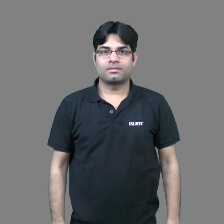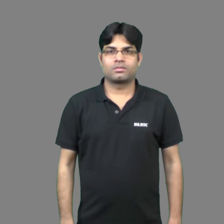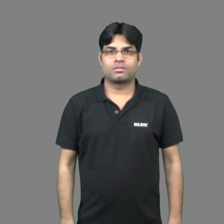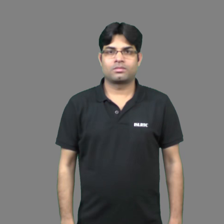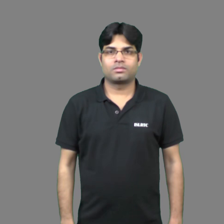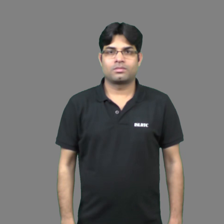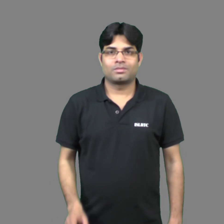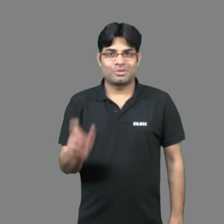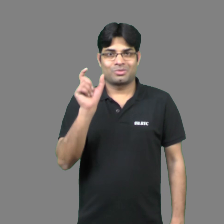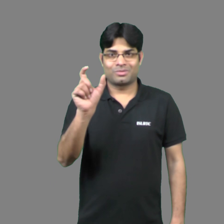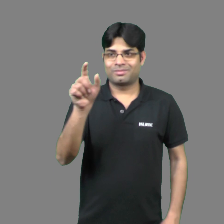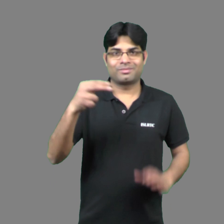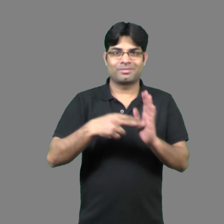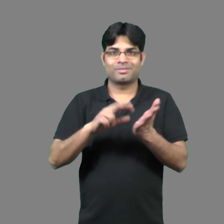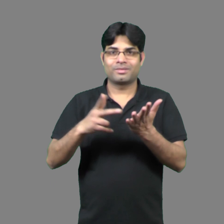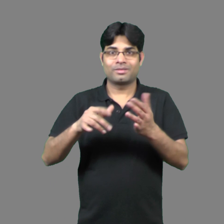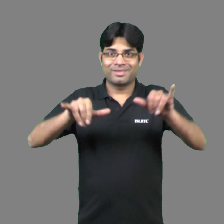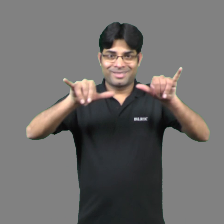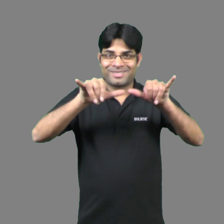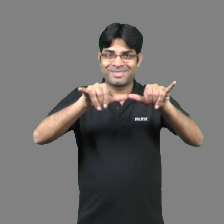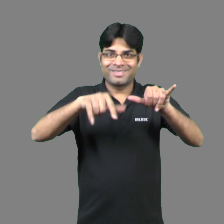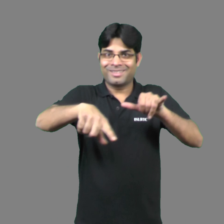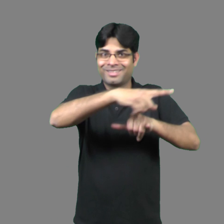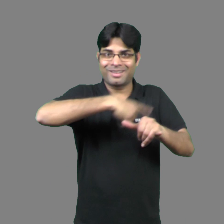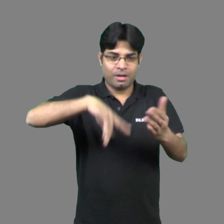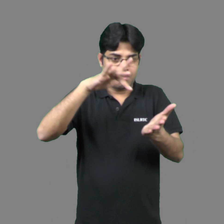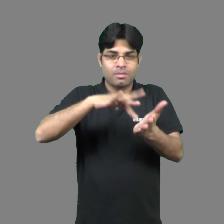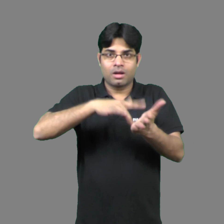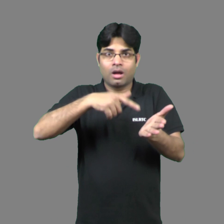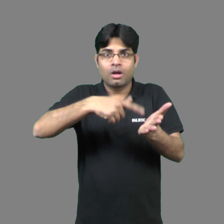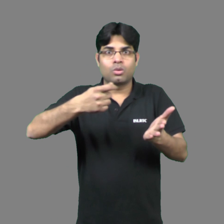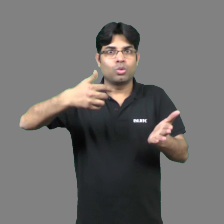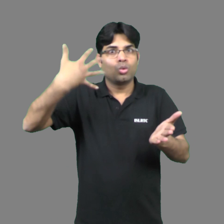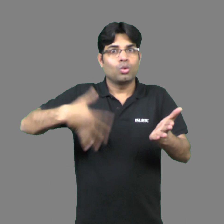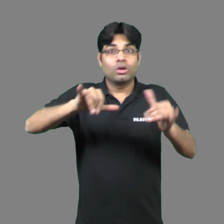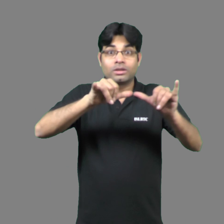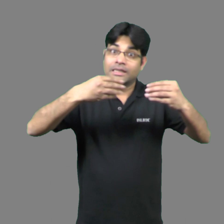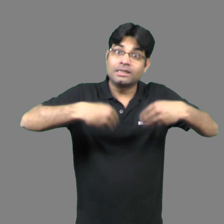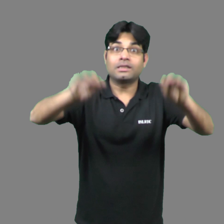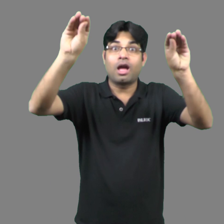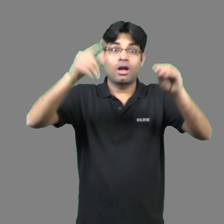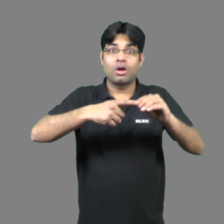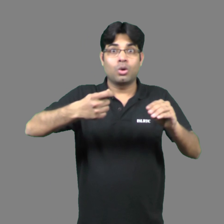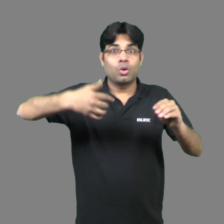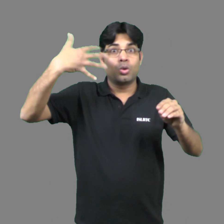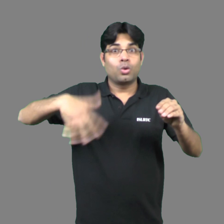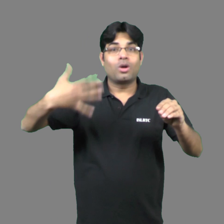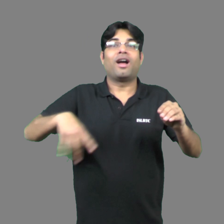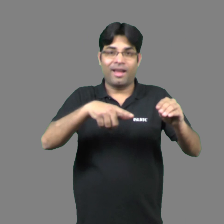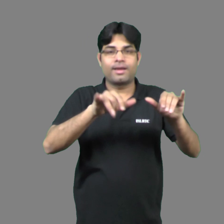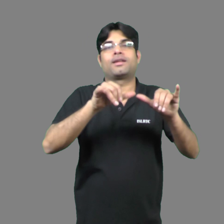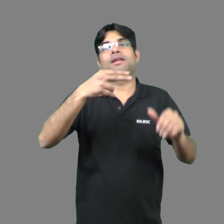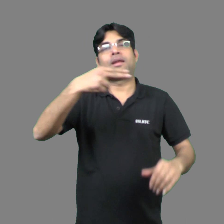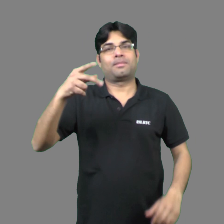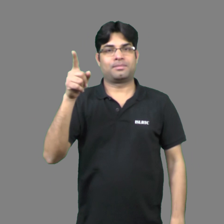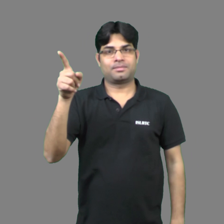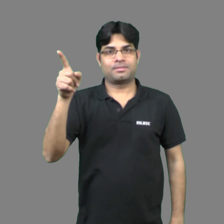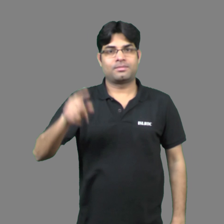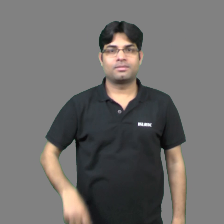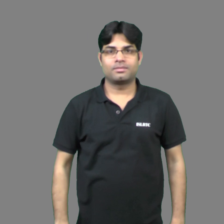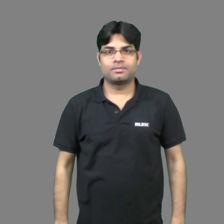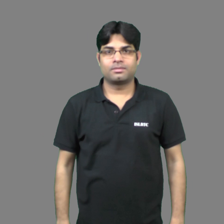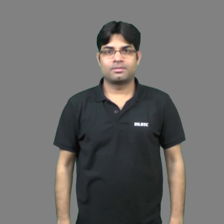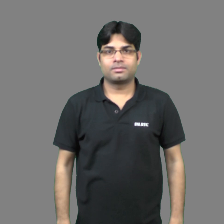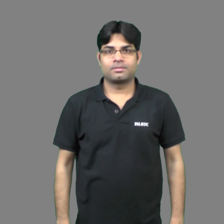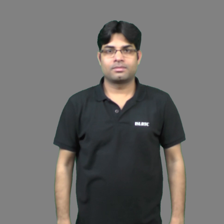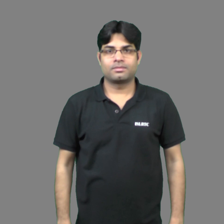Prime Location